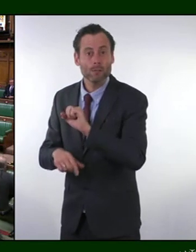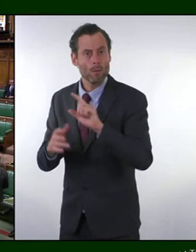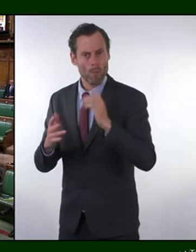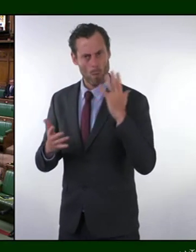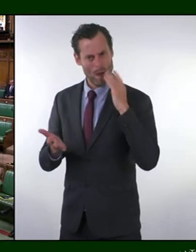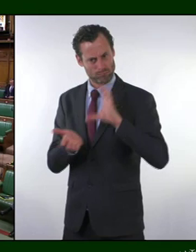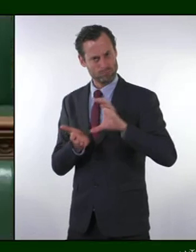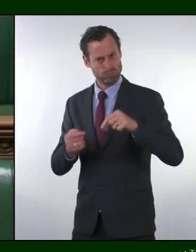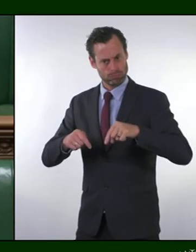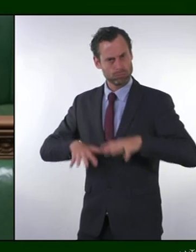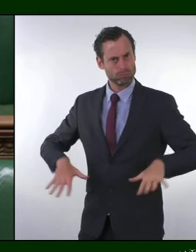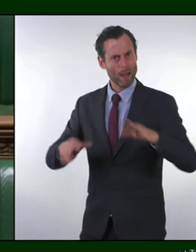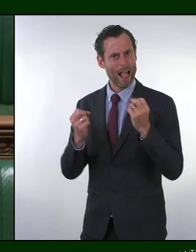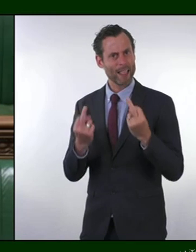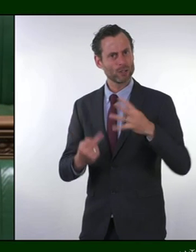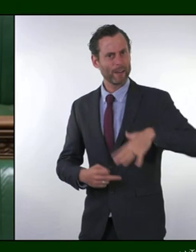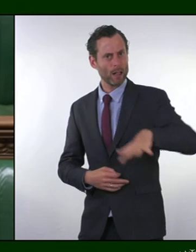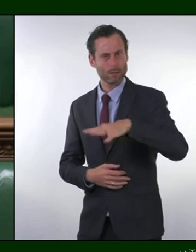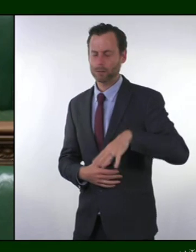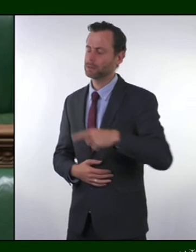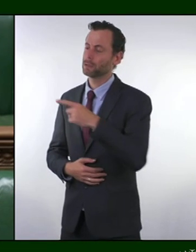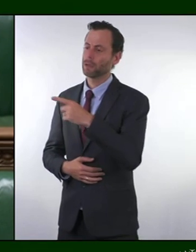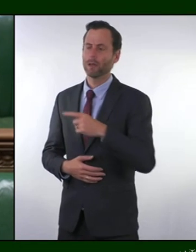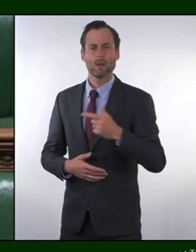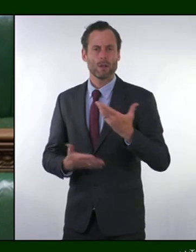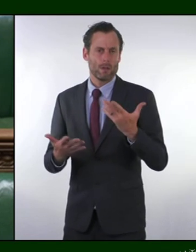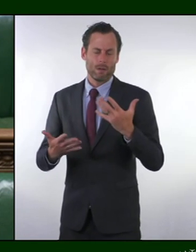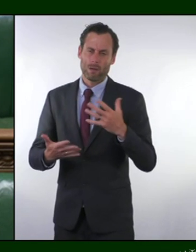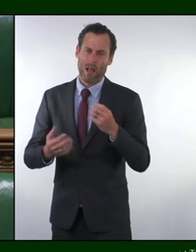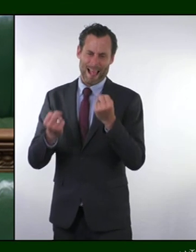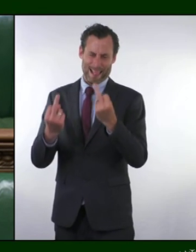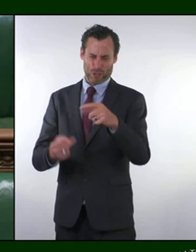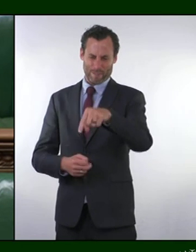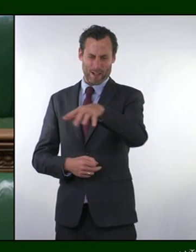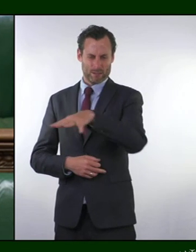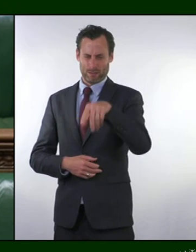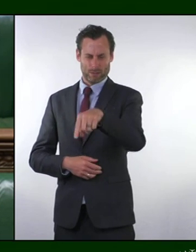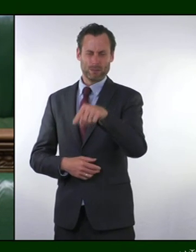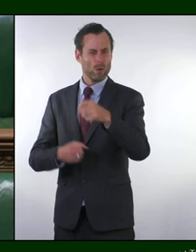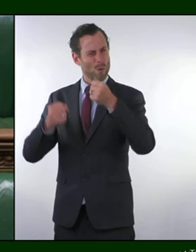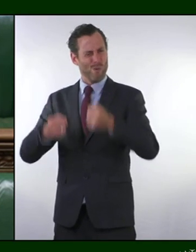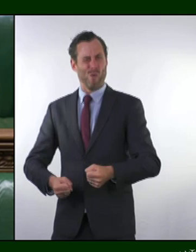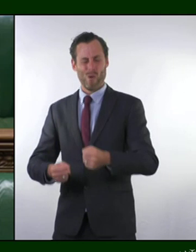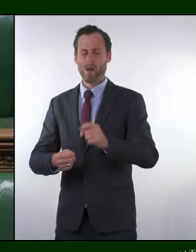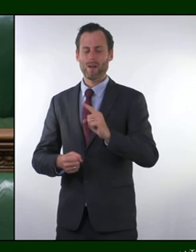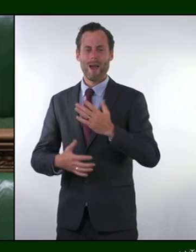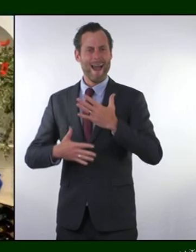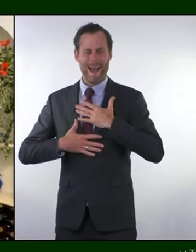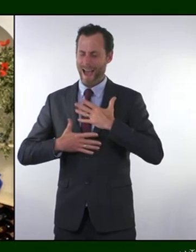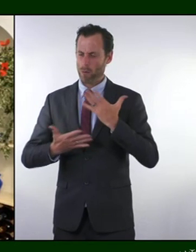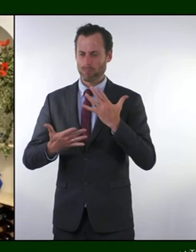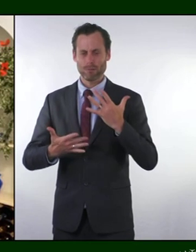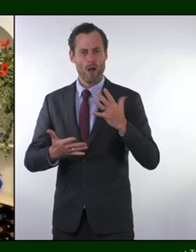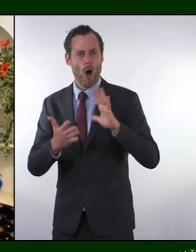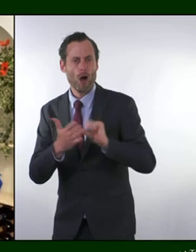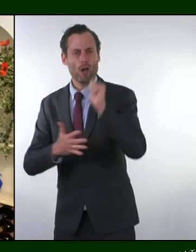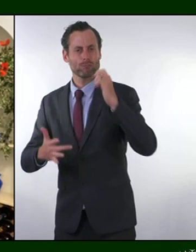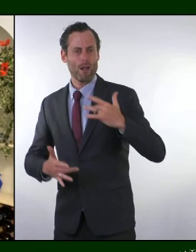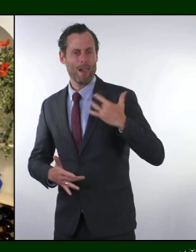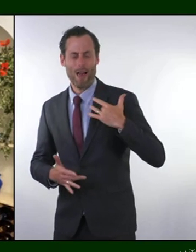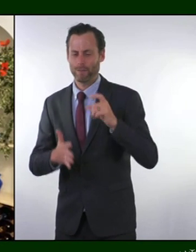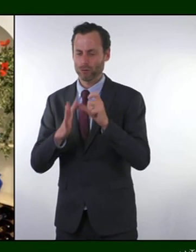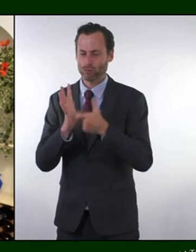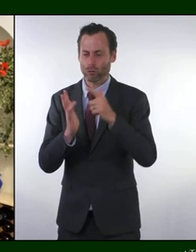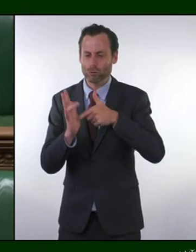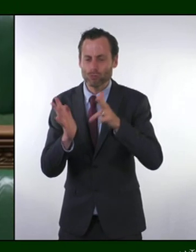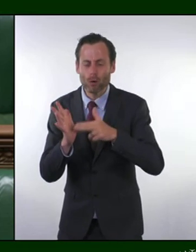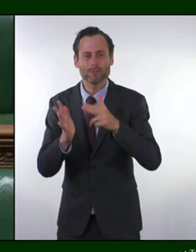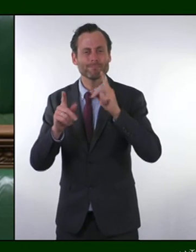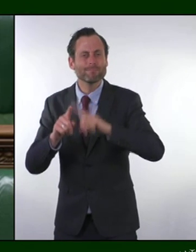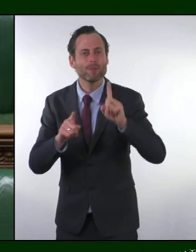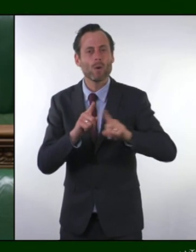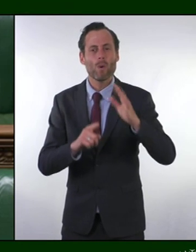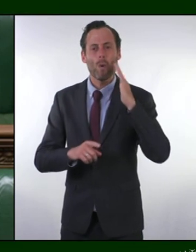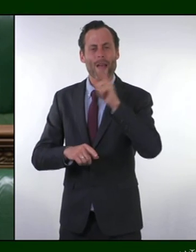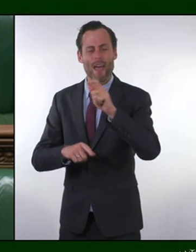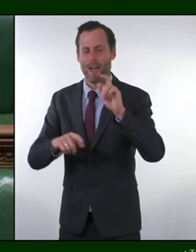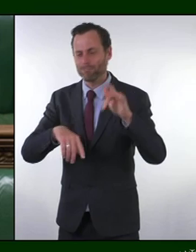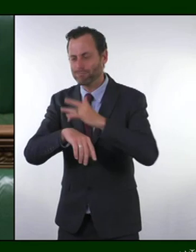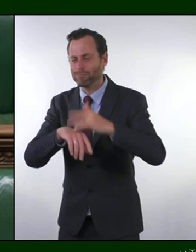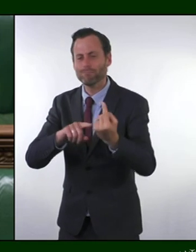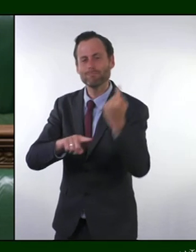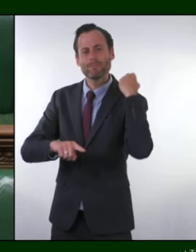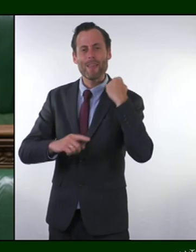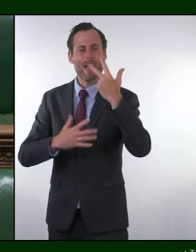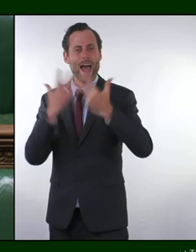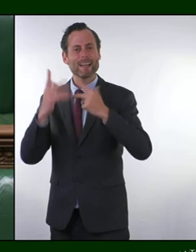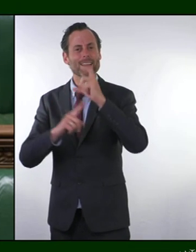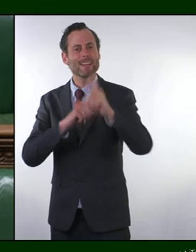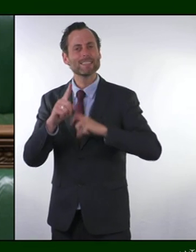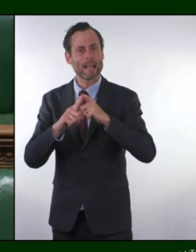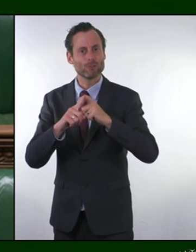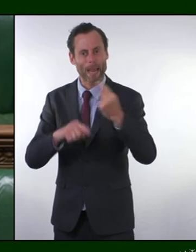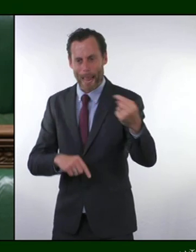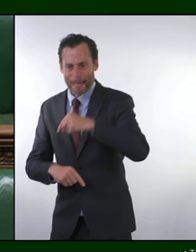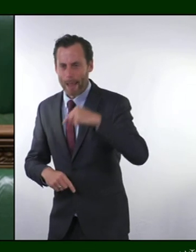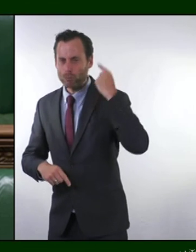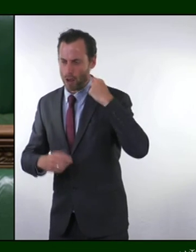I thank my honourable Friend. I can tell him that Lichfield has been at the centre of our cultural life since Dr Johnson and David Garrick made their famous walk and ride from Lichfield to London in the 18th century, and it will continue to be so.